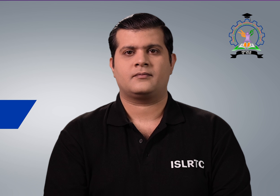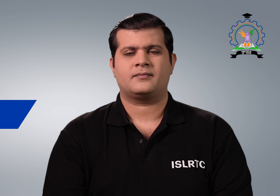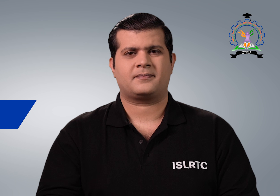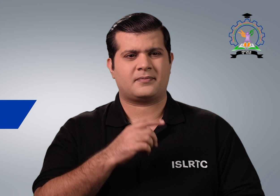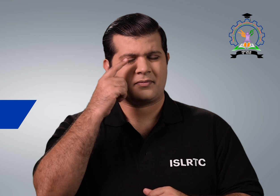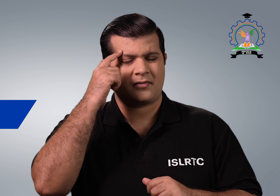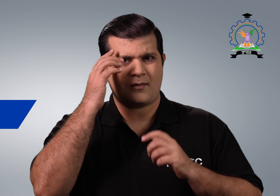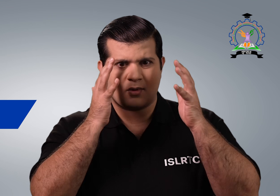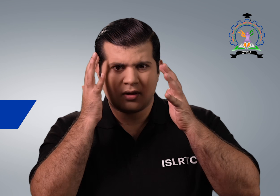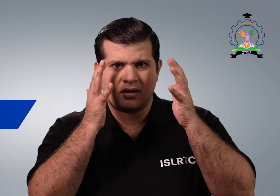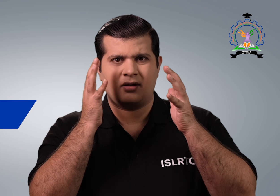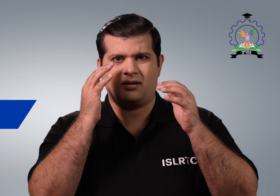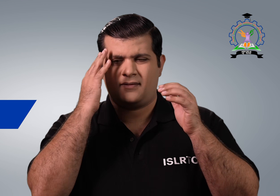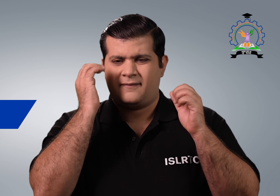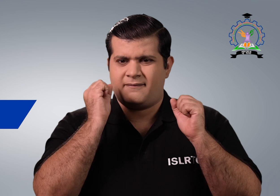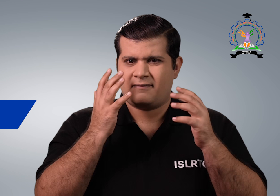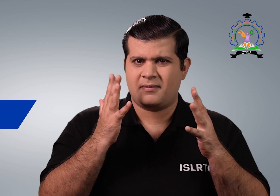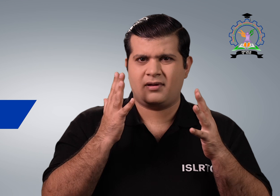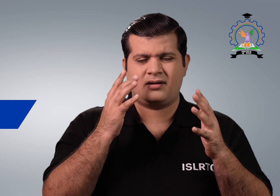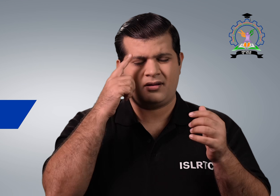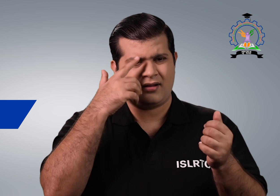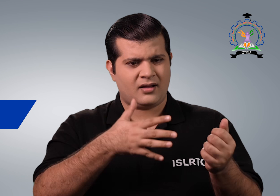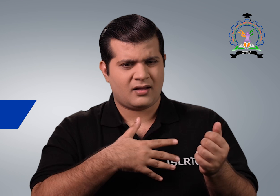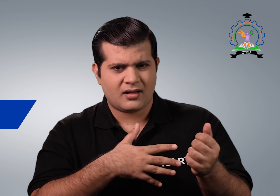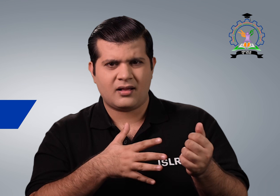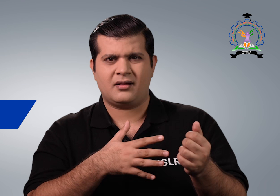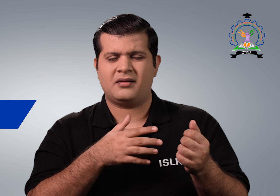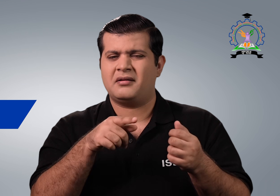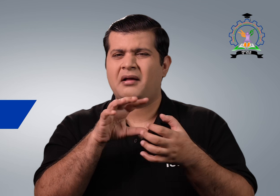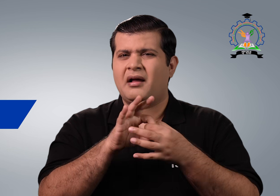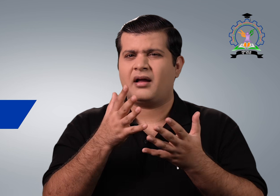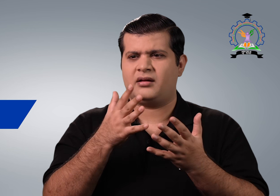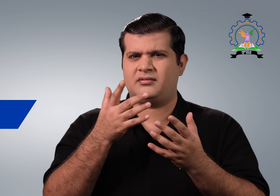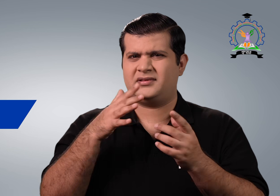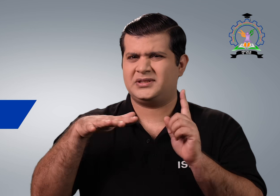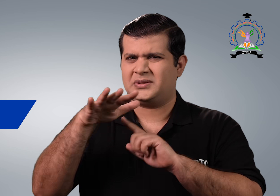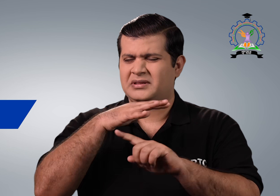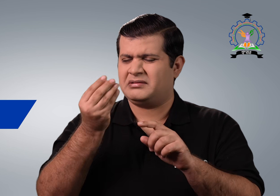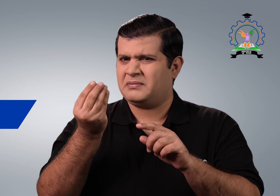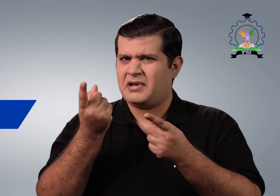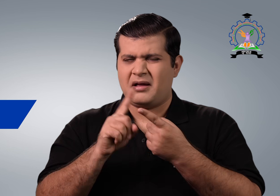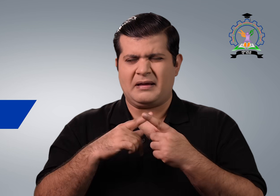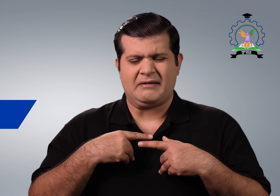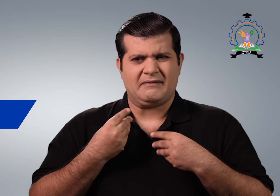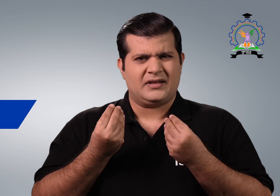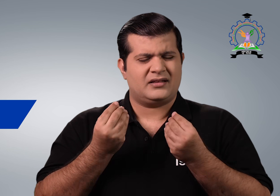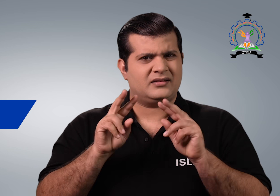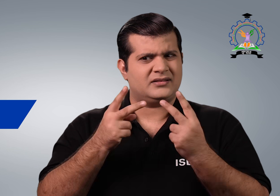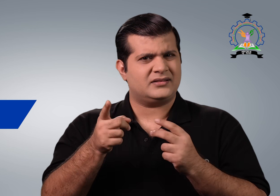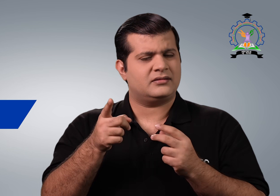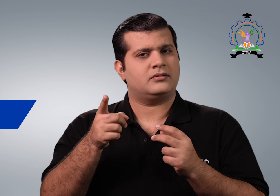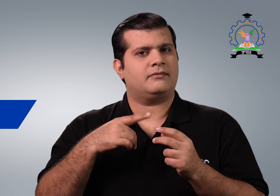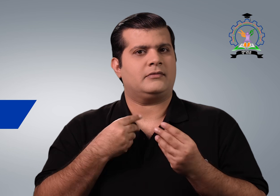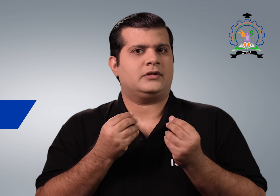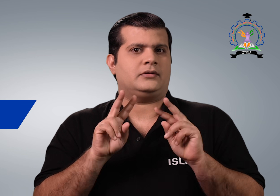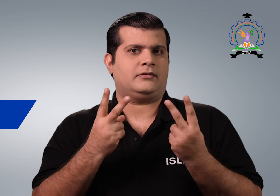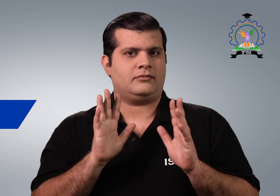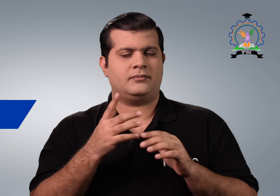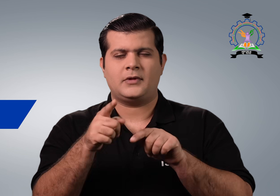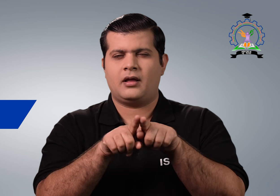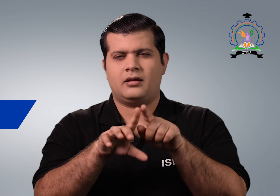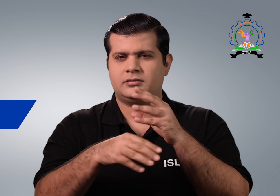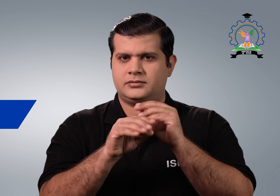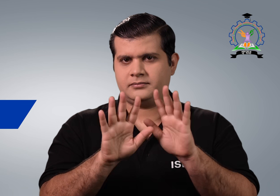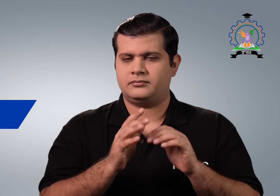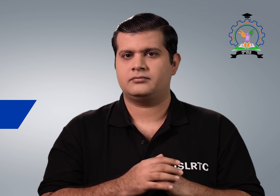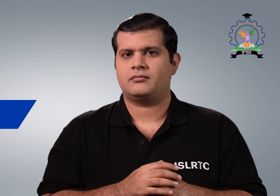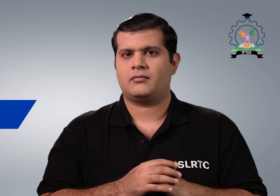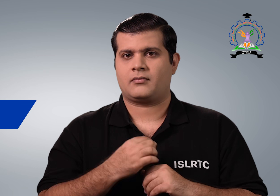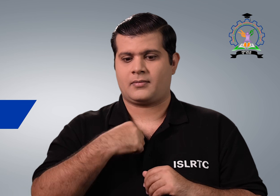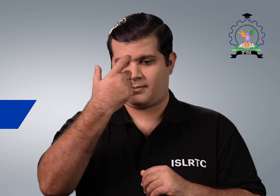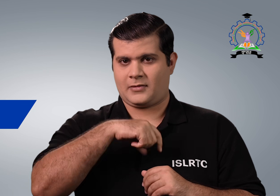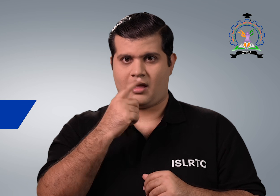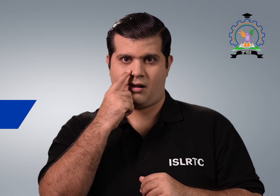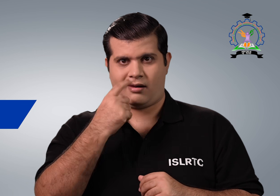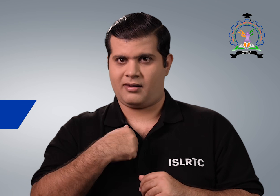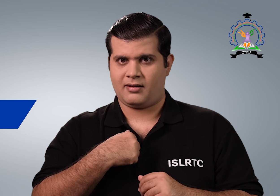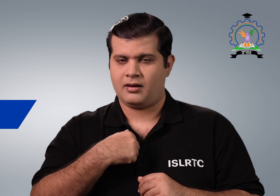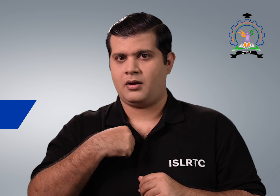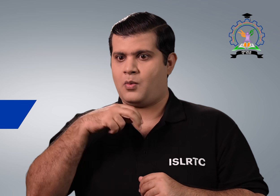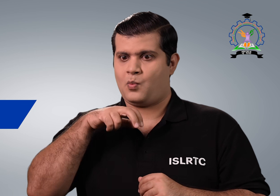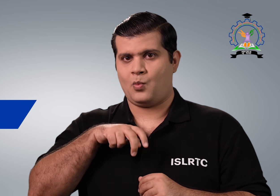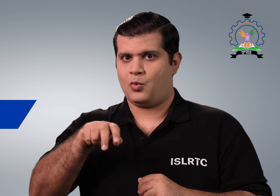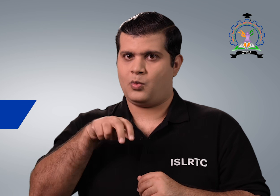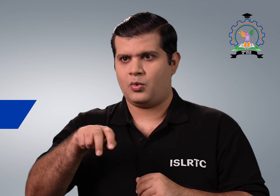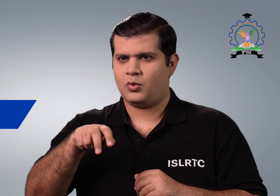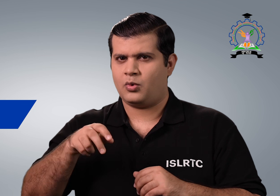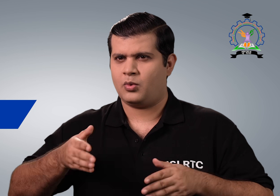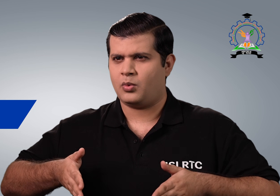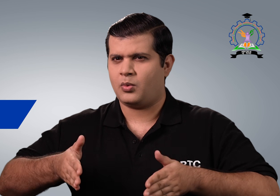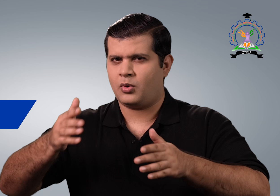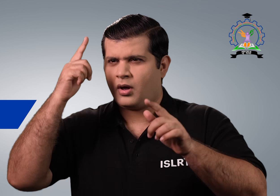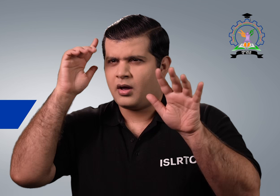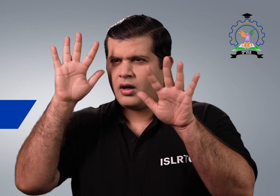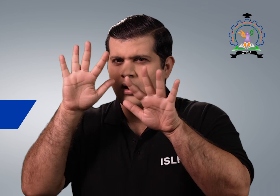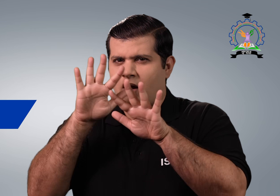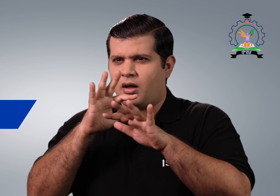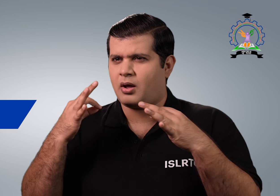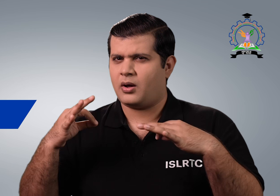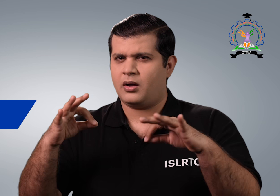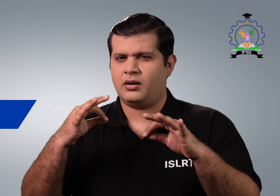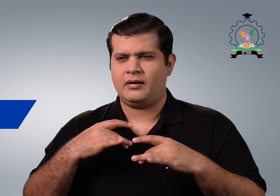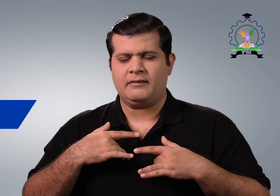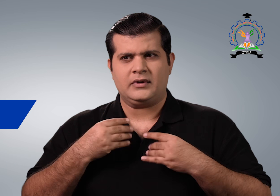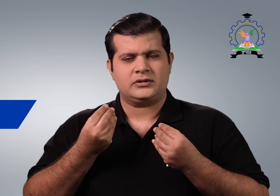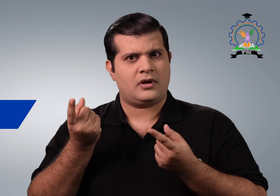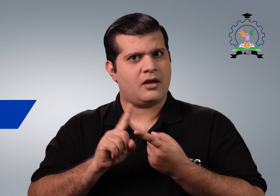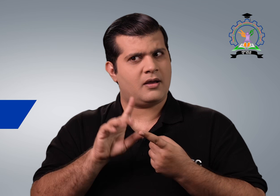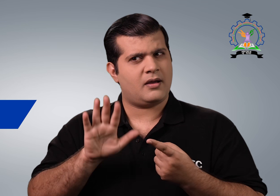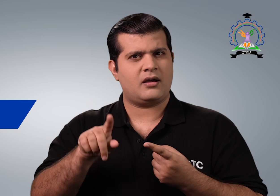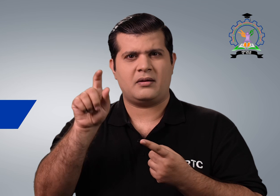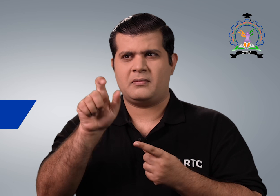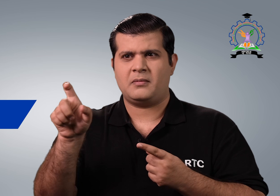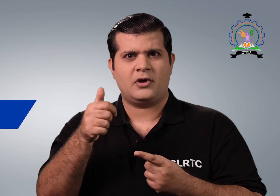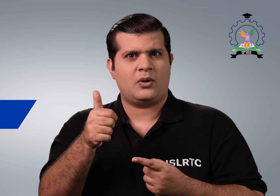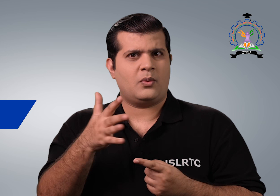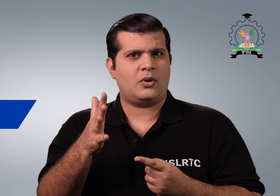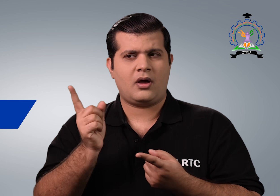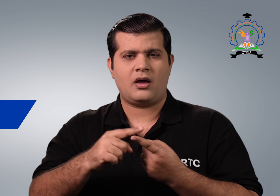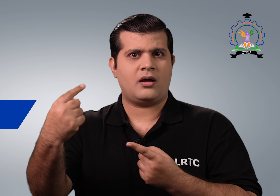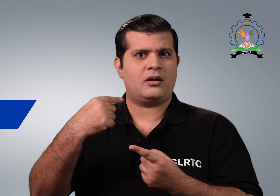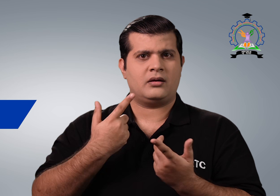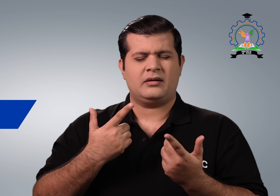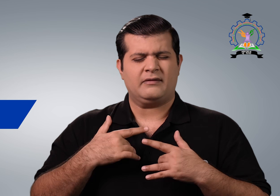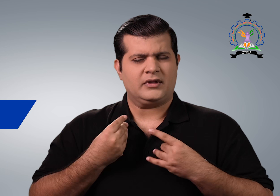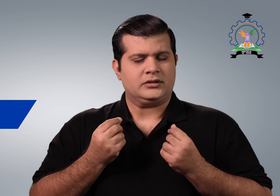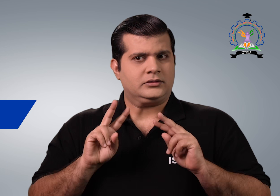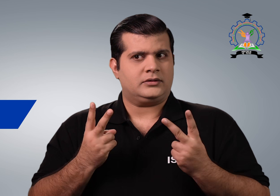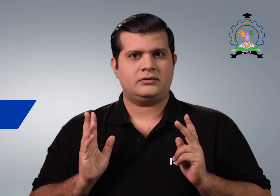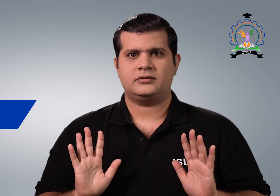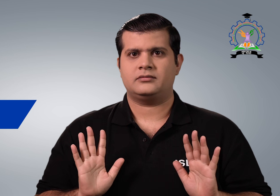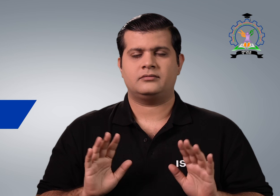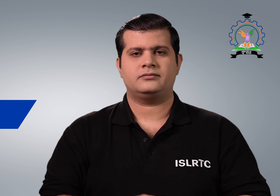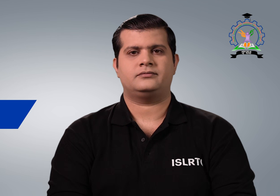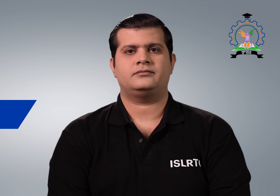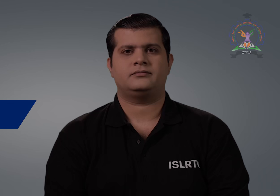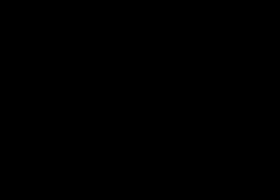Feeling anxious, uncomfortable or tensed, with a sense that something bad might occur. This means feeling uneasy. Here's an example. The woman while walking alone on an empty street at night, felt uneasy, fearing something bad might occur.